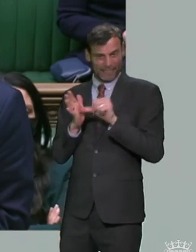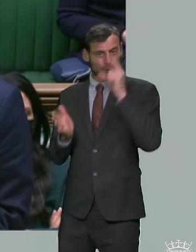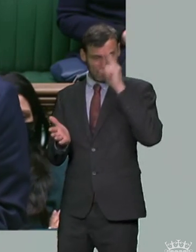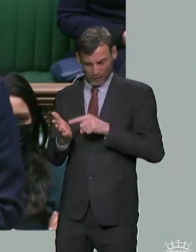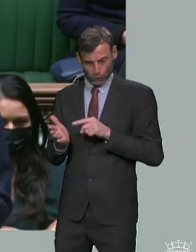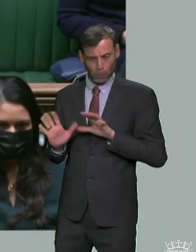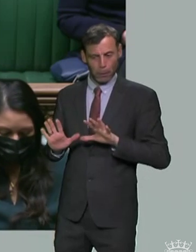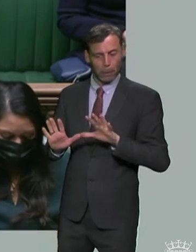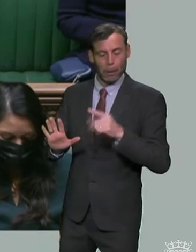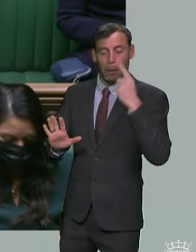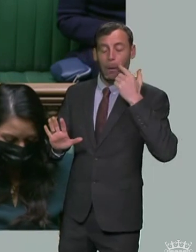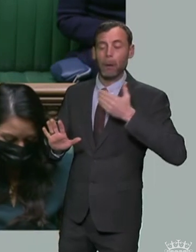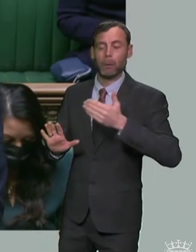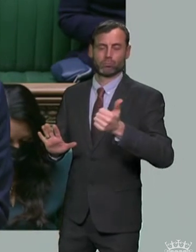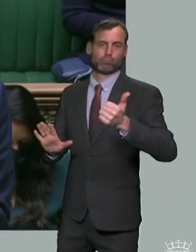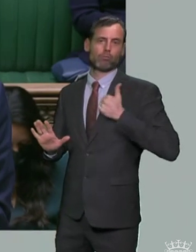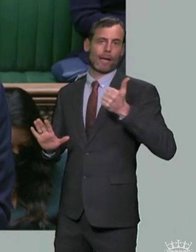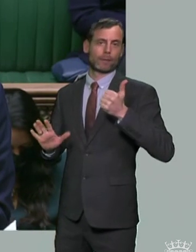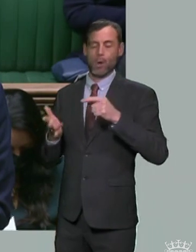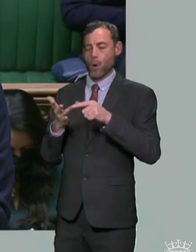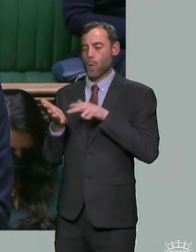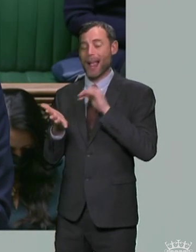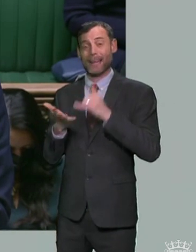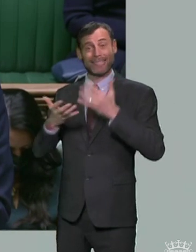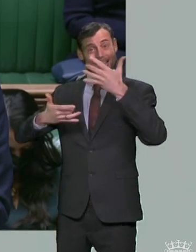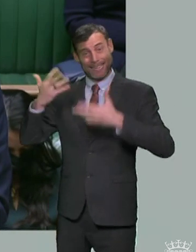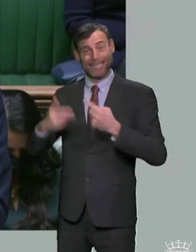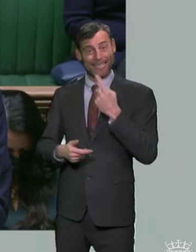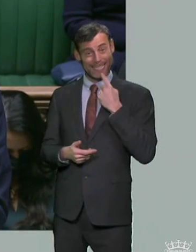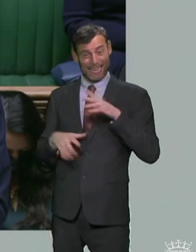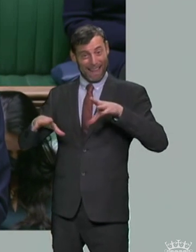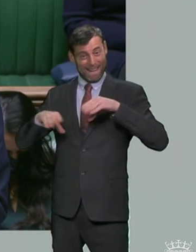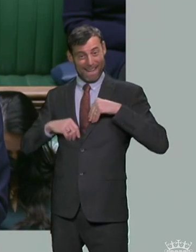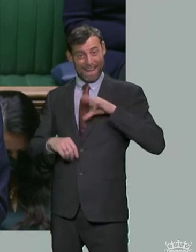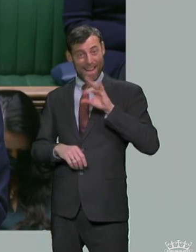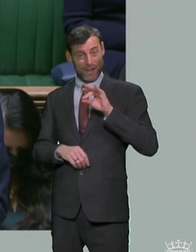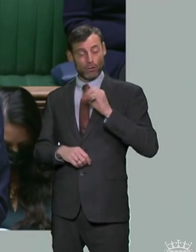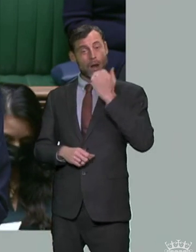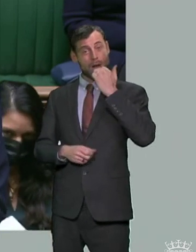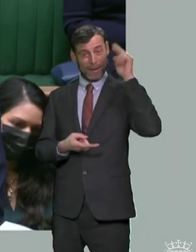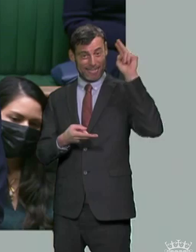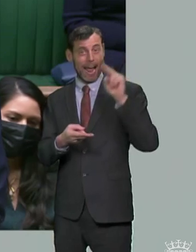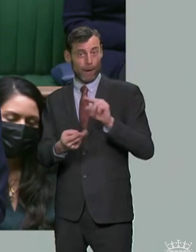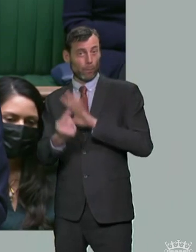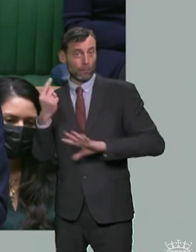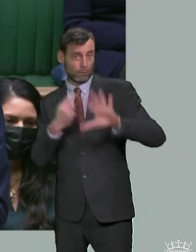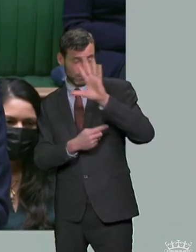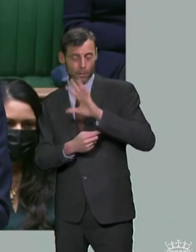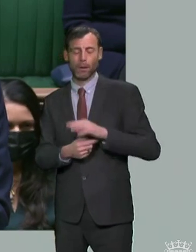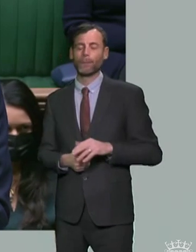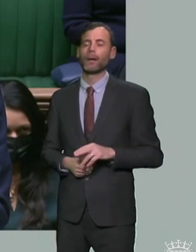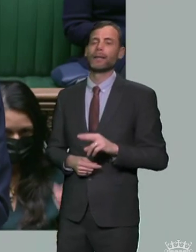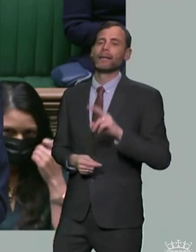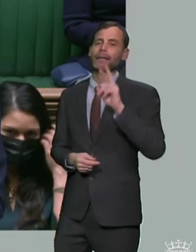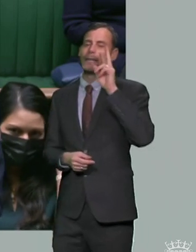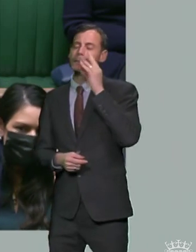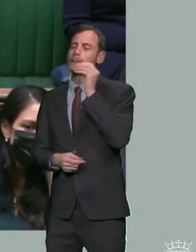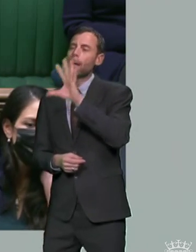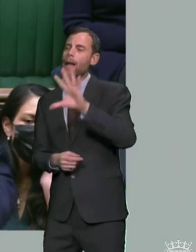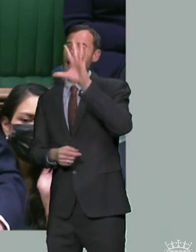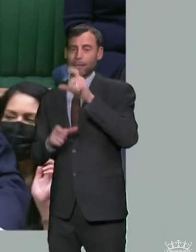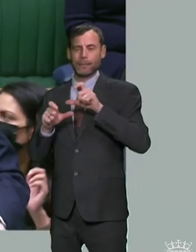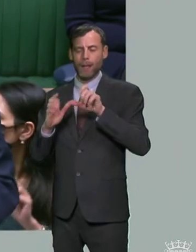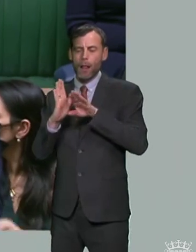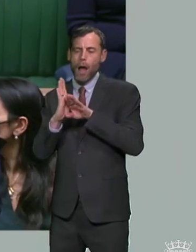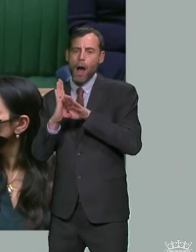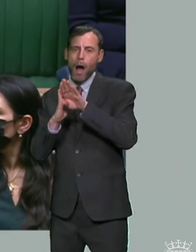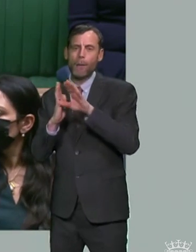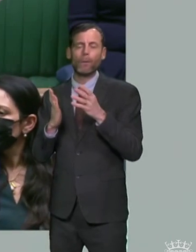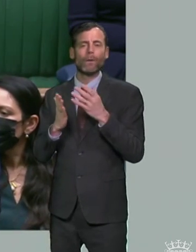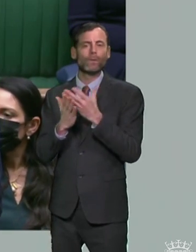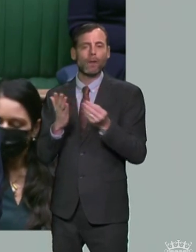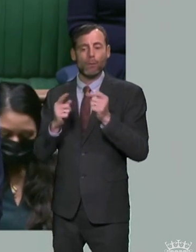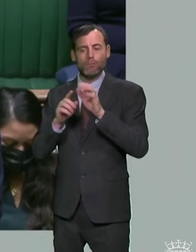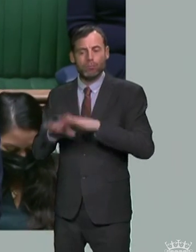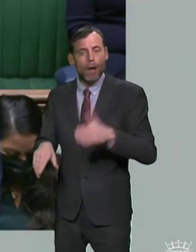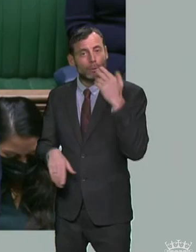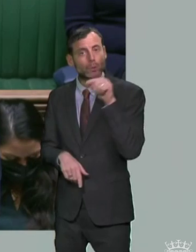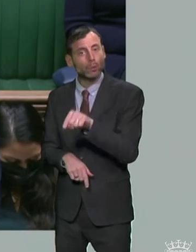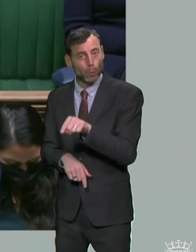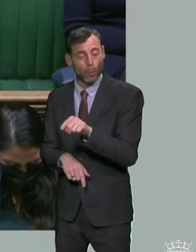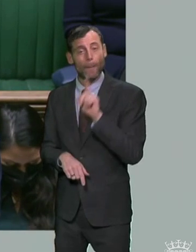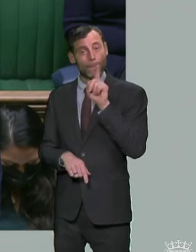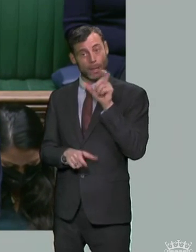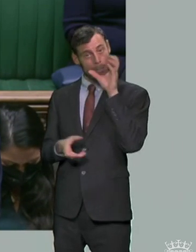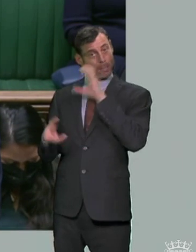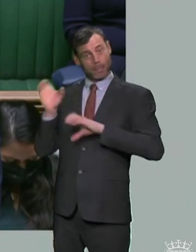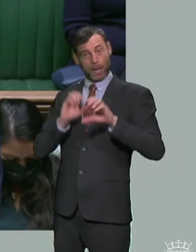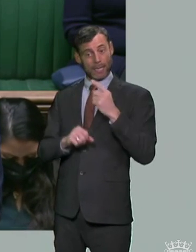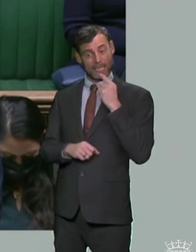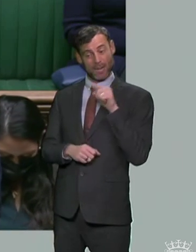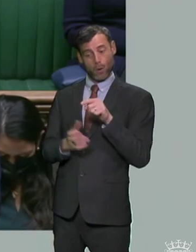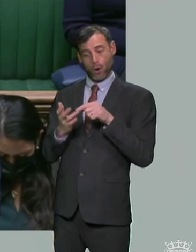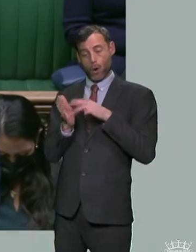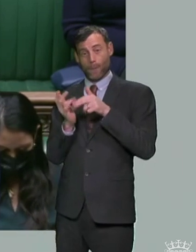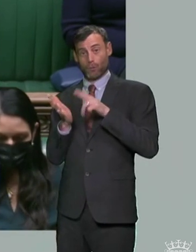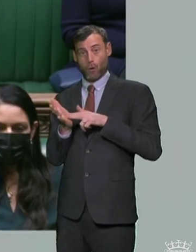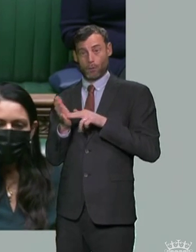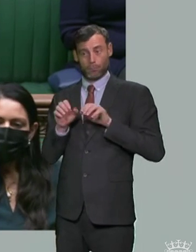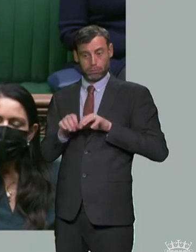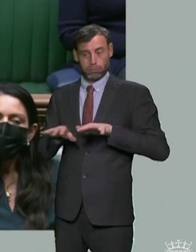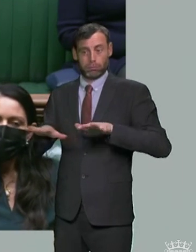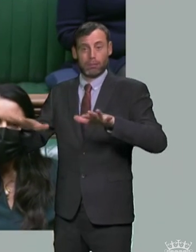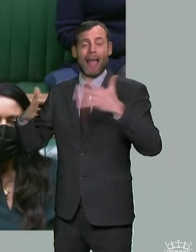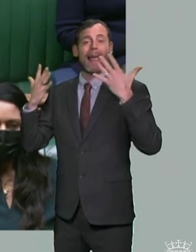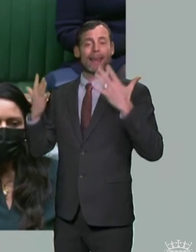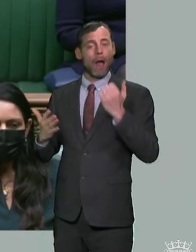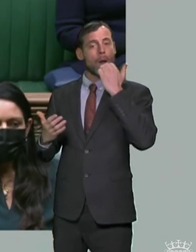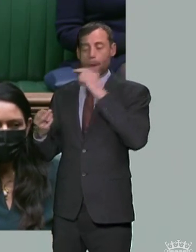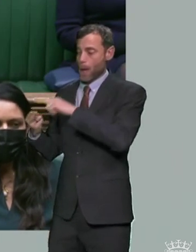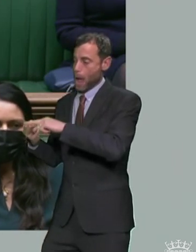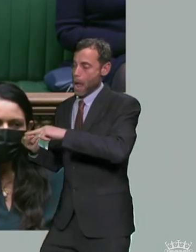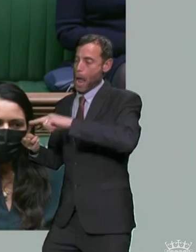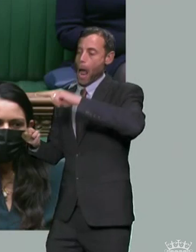Today’s latest Office for National Statistics data show clearly that infection levels are falling in England and, although there are some places where cases are likely to continue rising, including in primary schools, our scientists believe it is likely that the omicron wave has now peaked nationally.